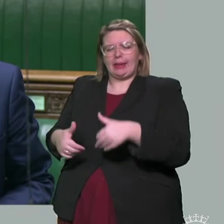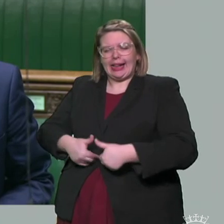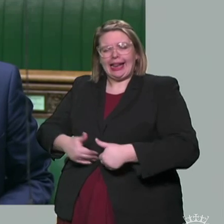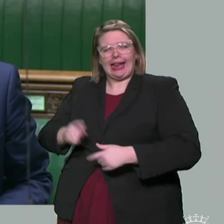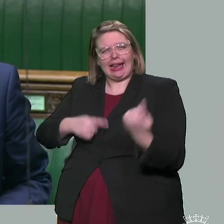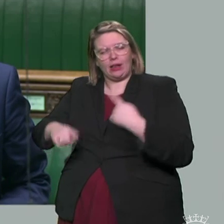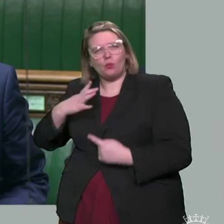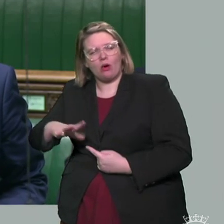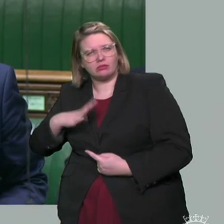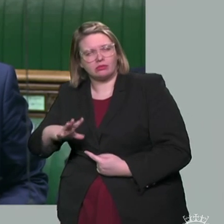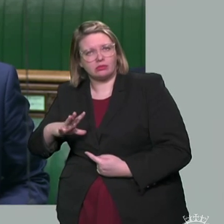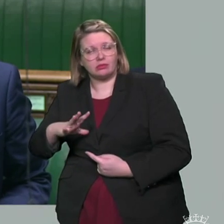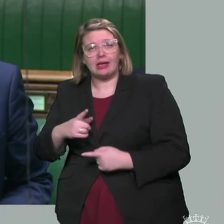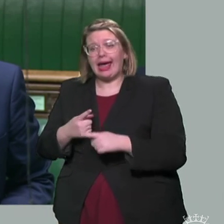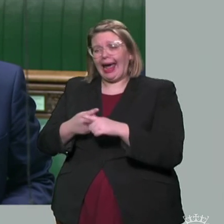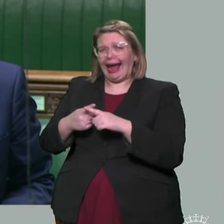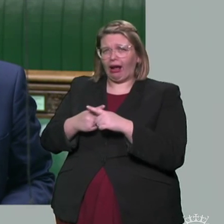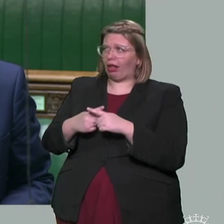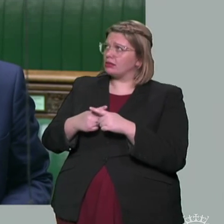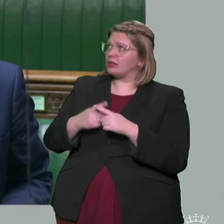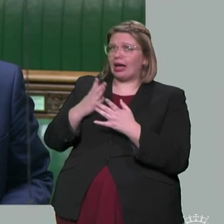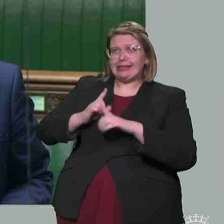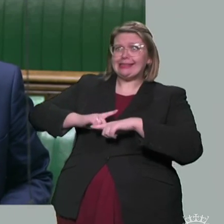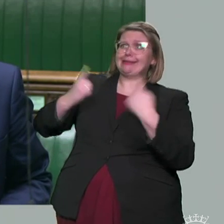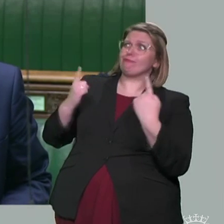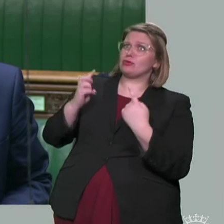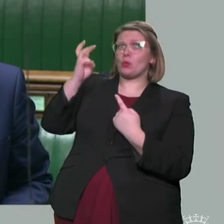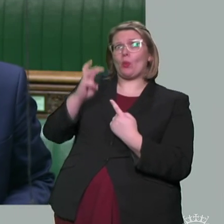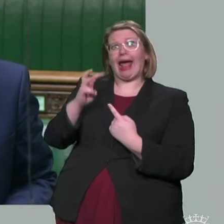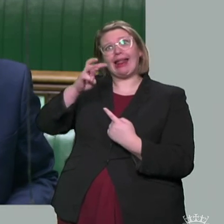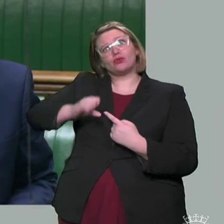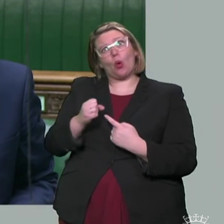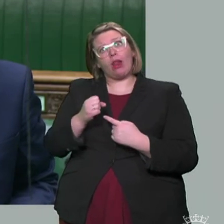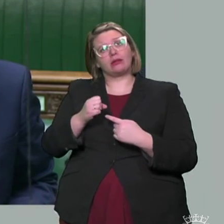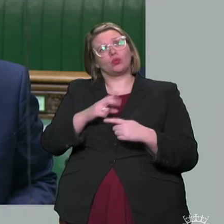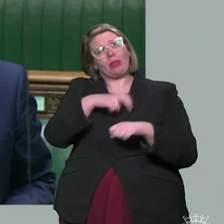In my opinion, England is not out of step with Scotland and Wales—they are out of step with us.